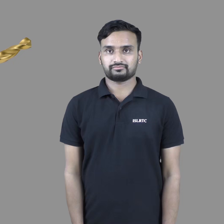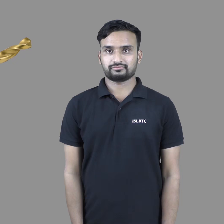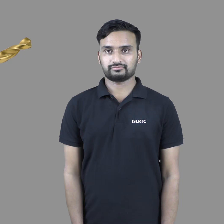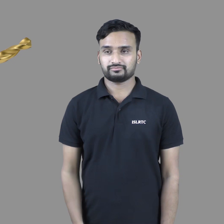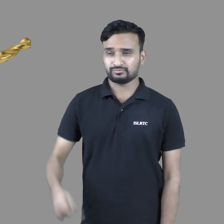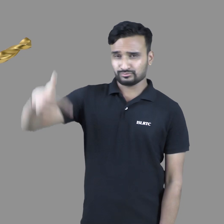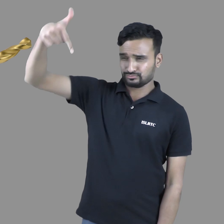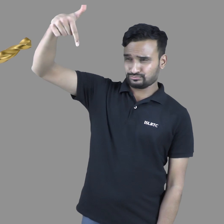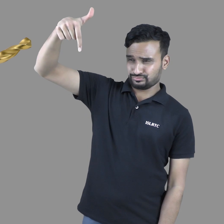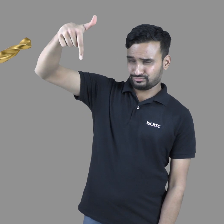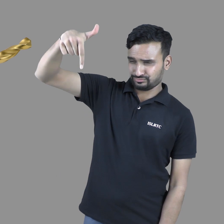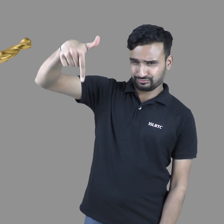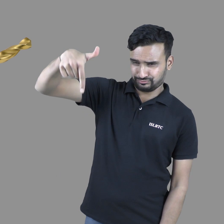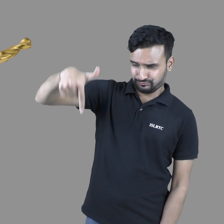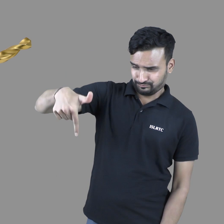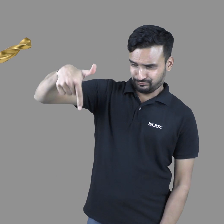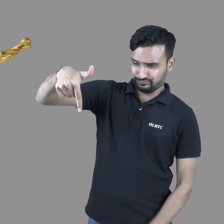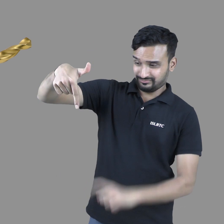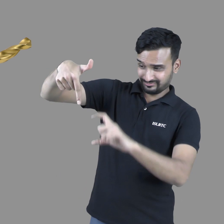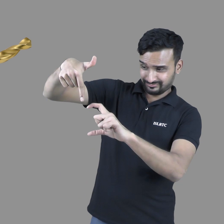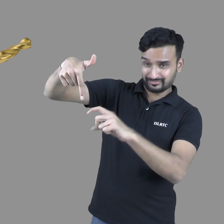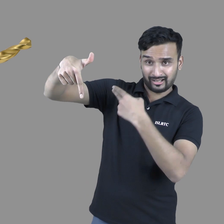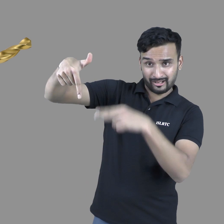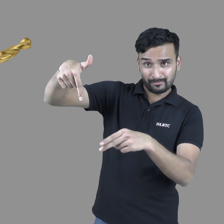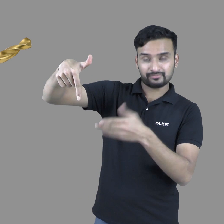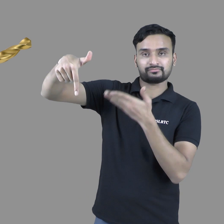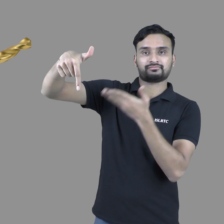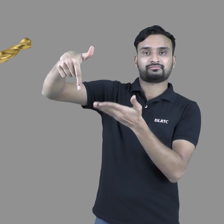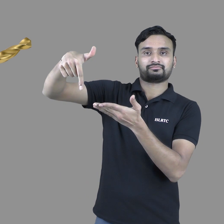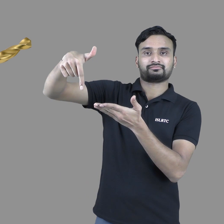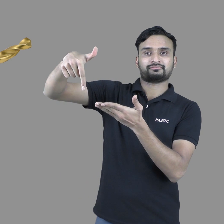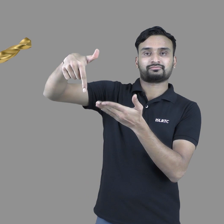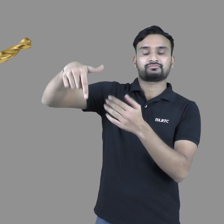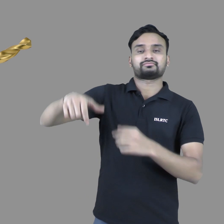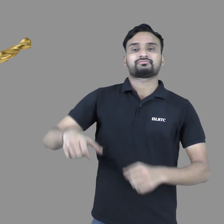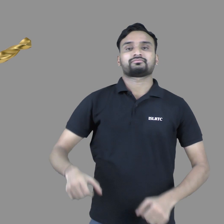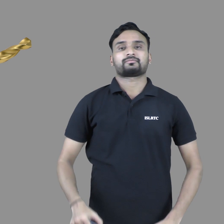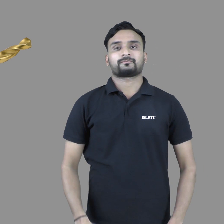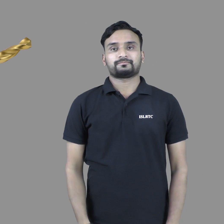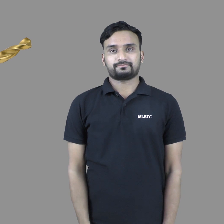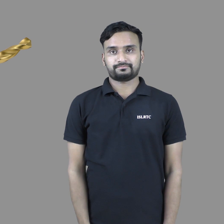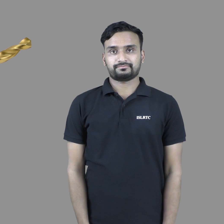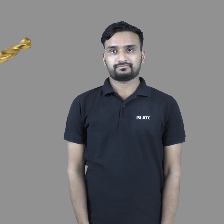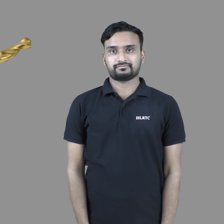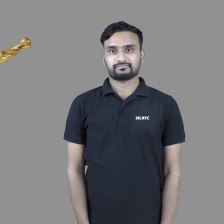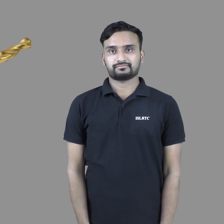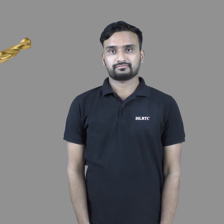Drill Bit